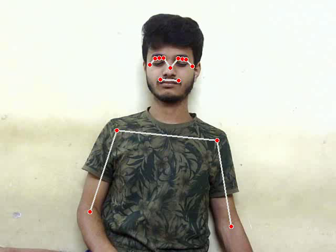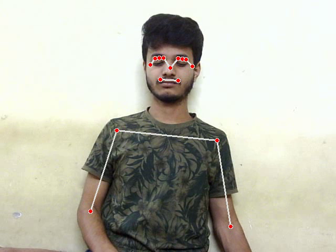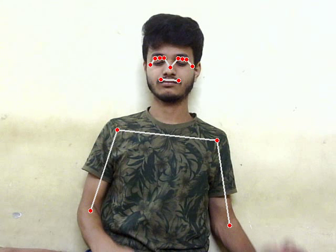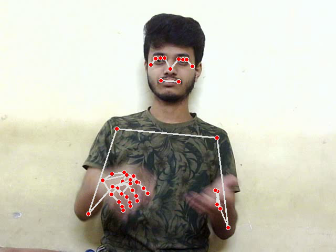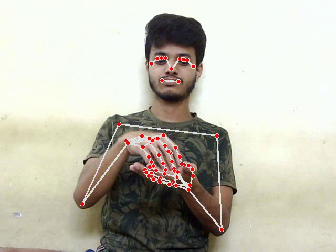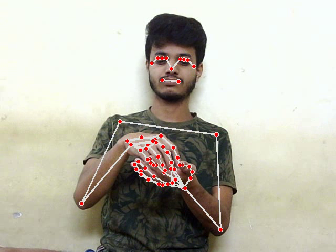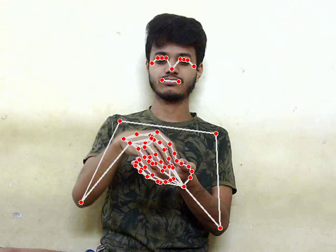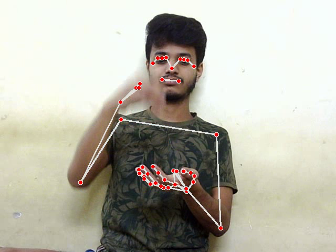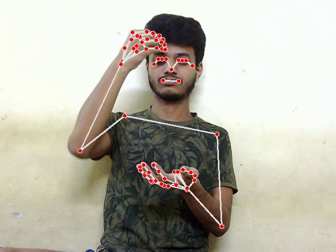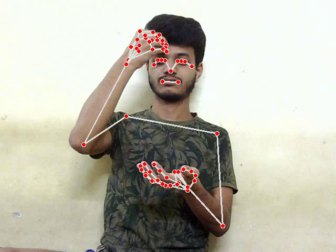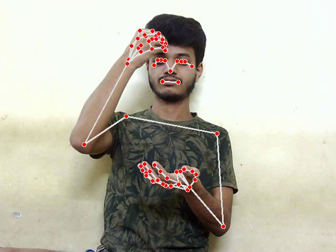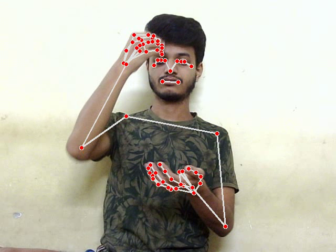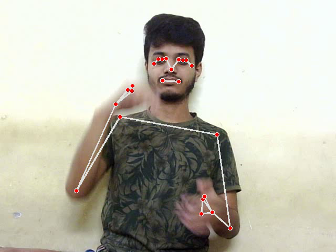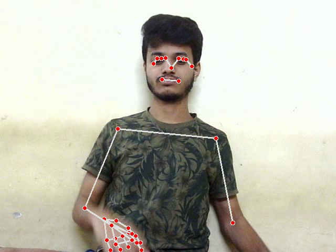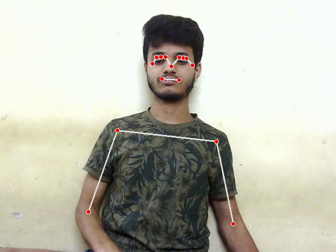learn